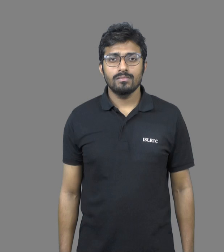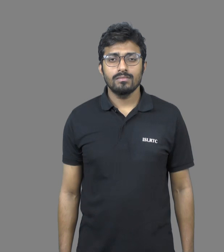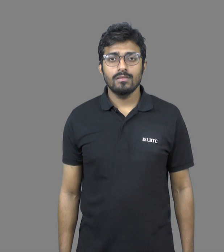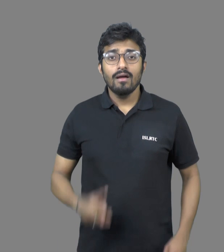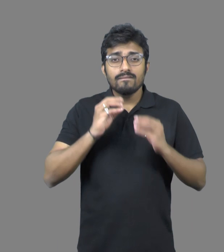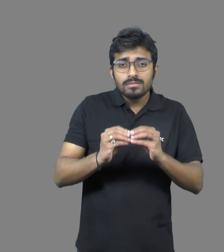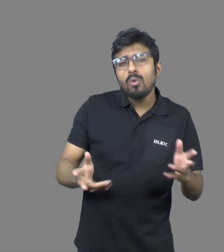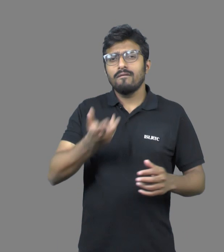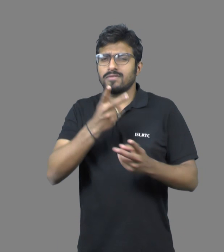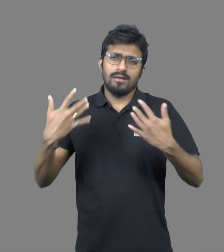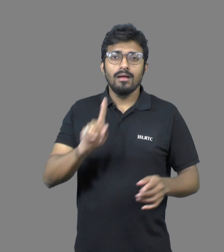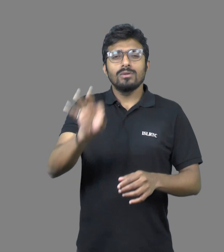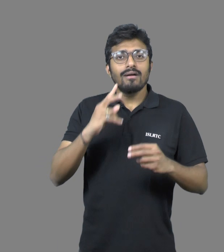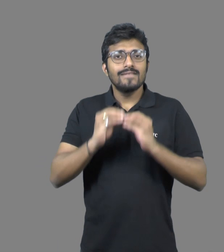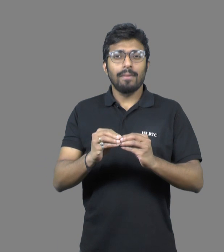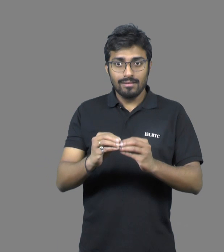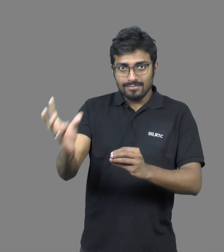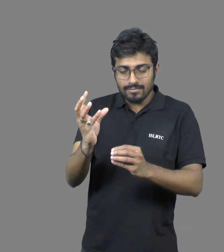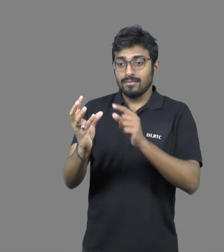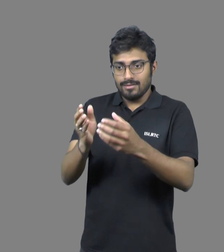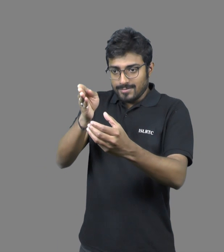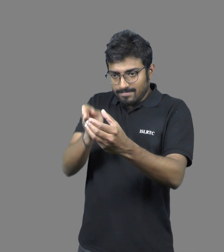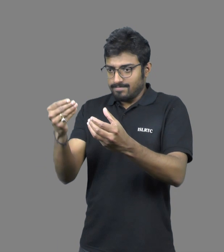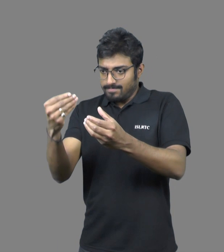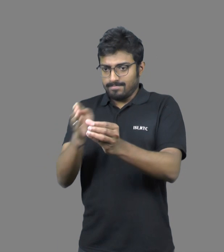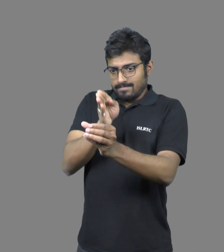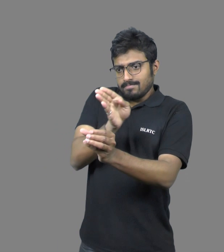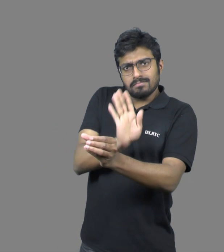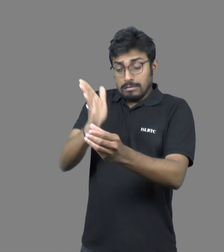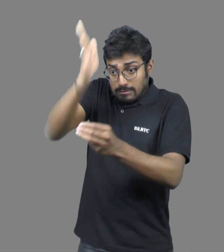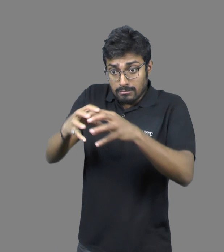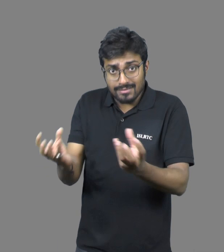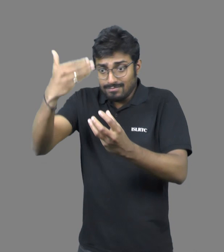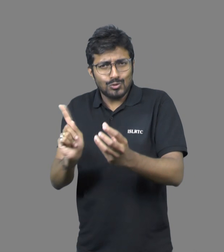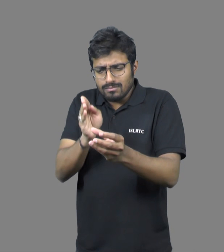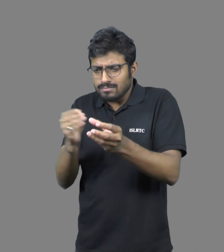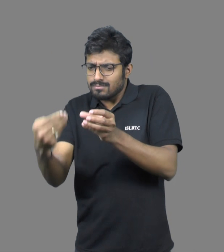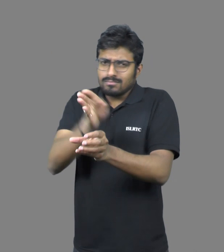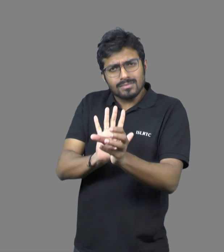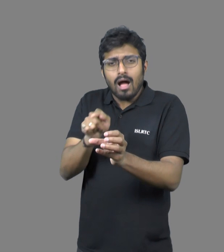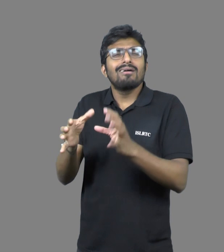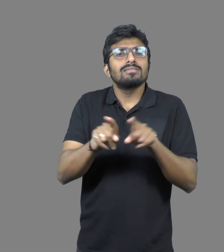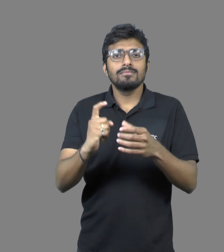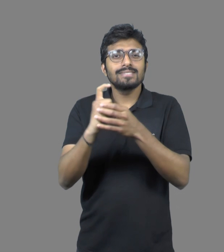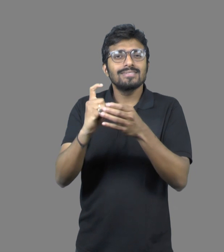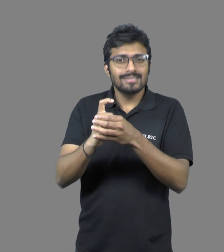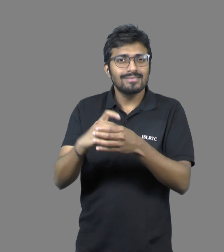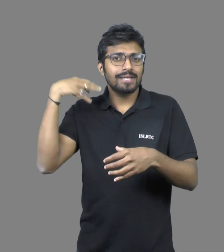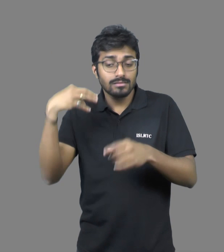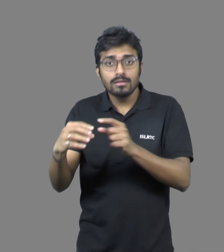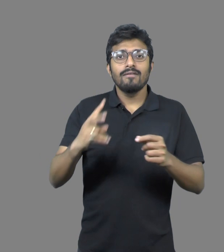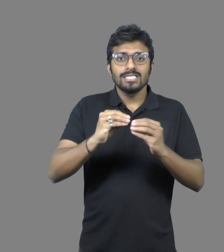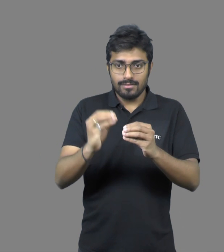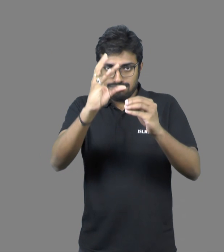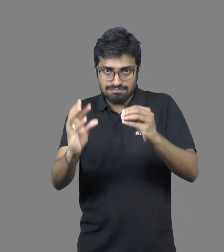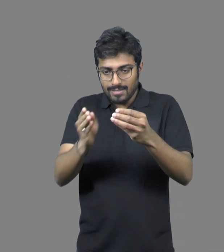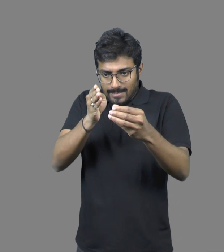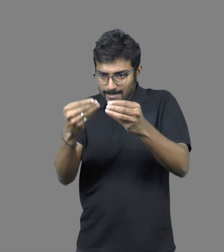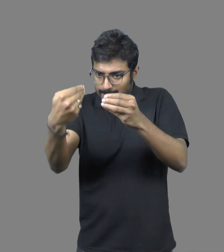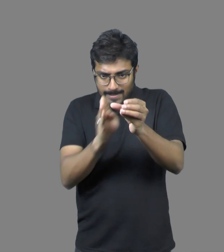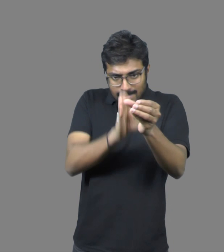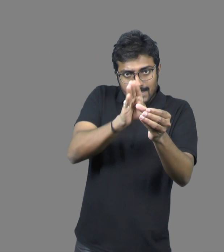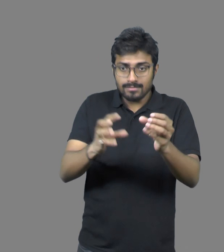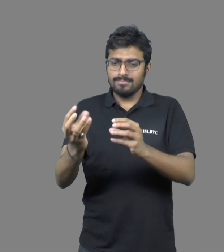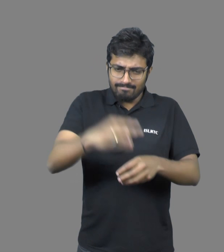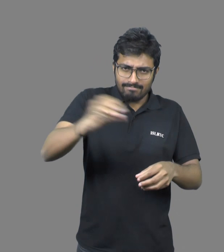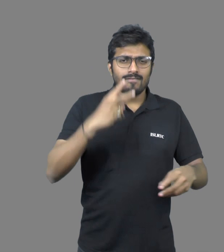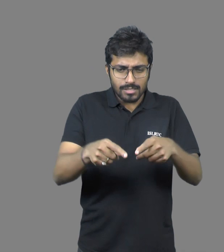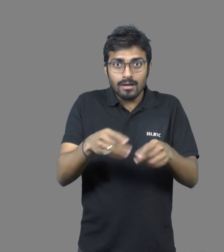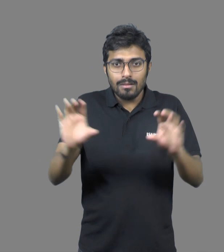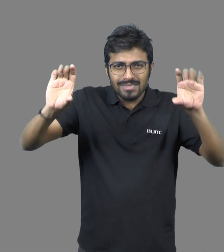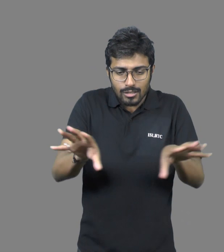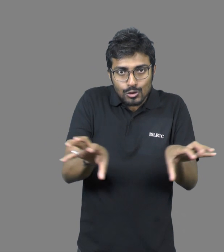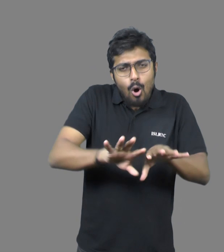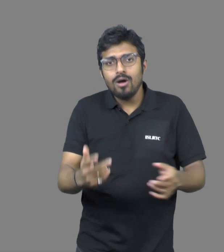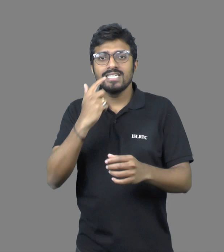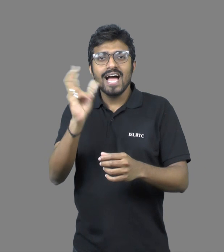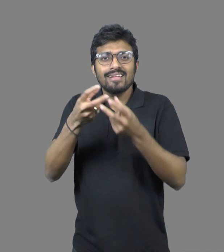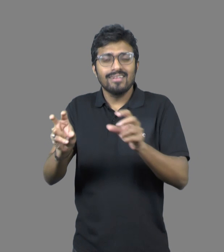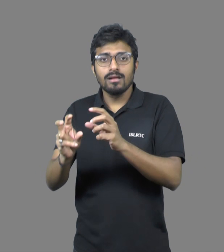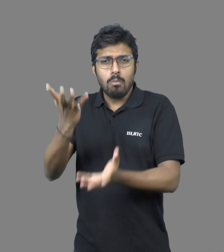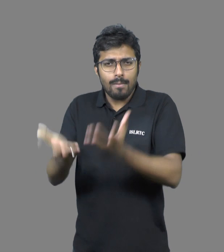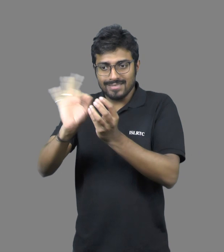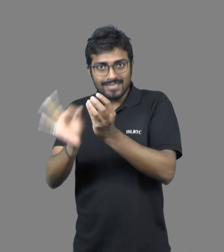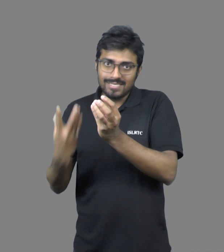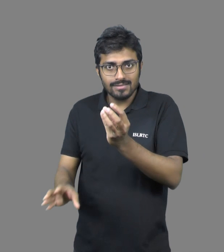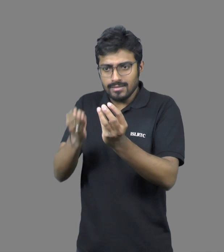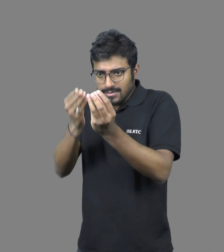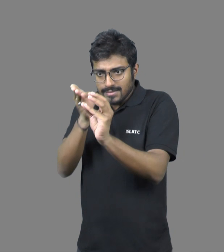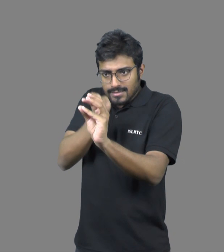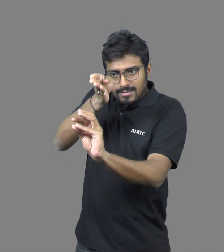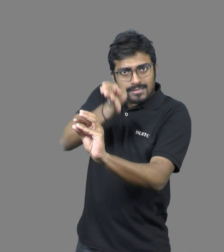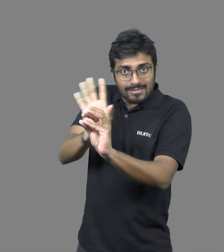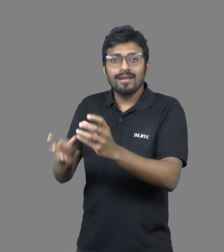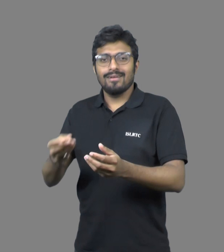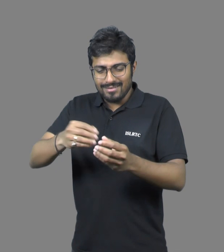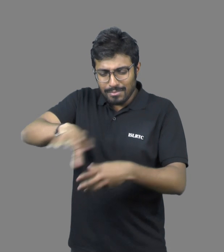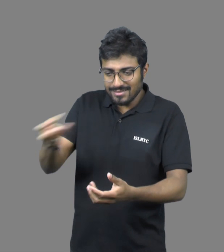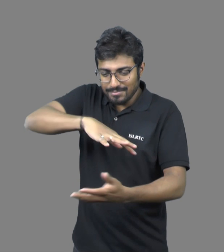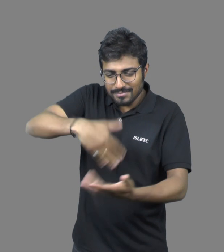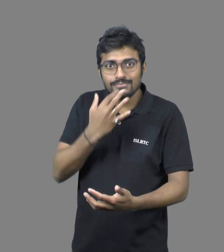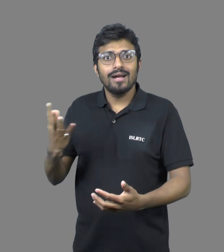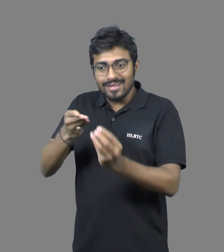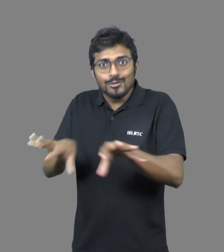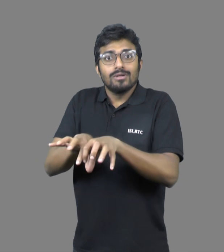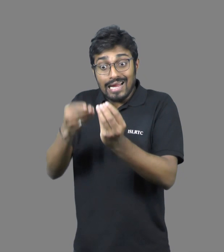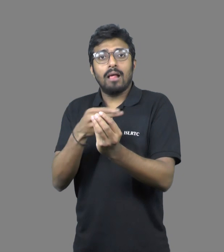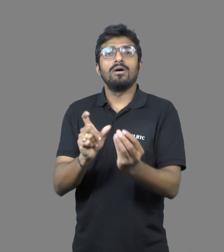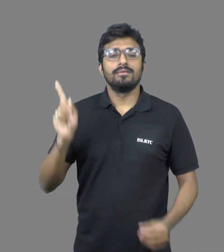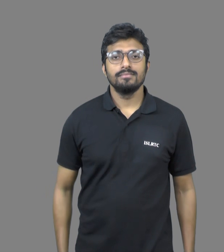Score